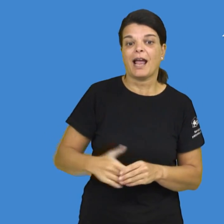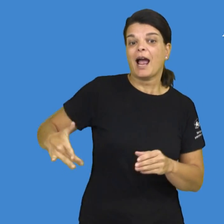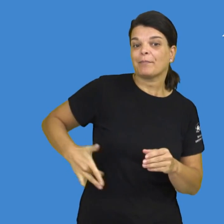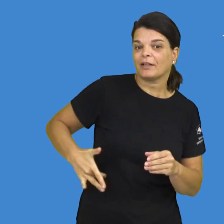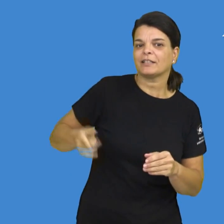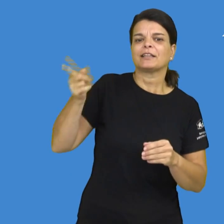hígado